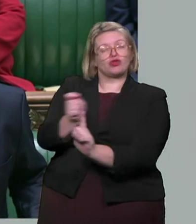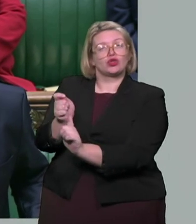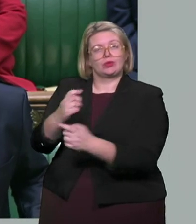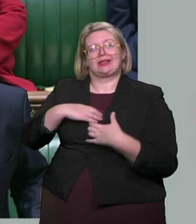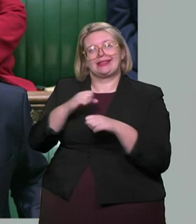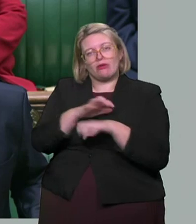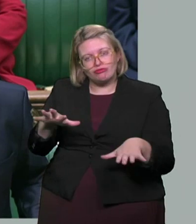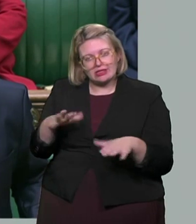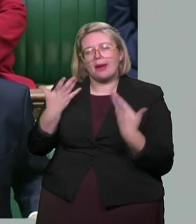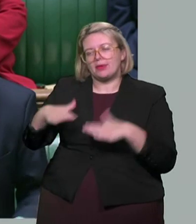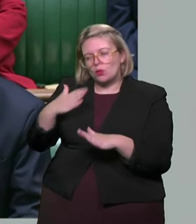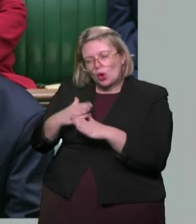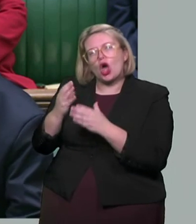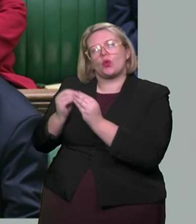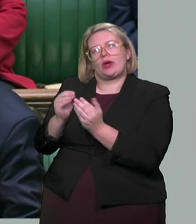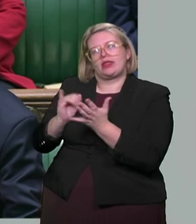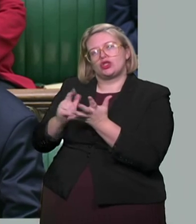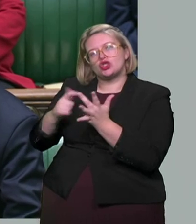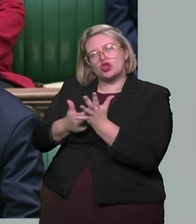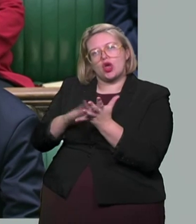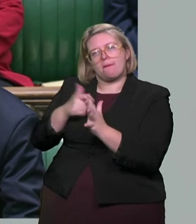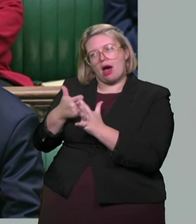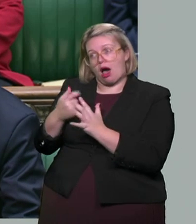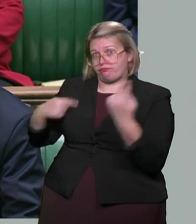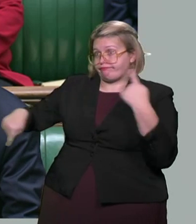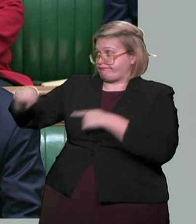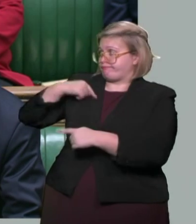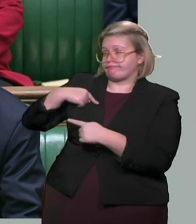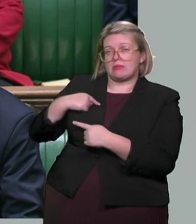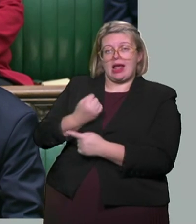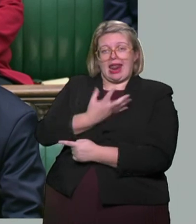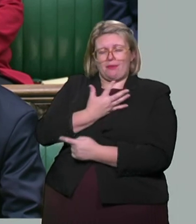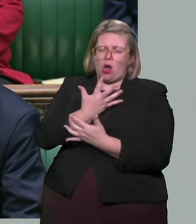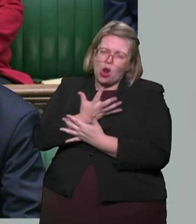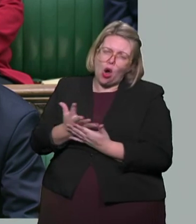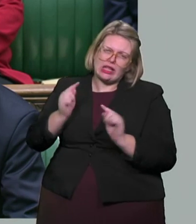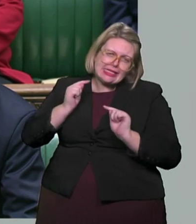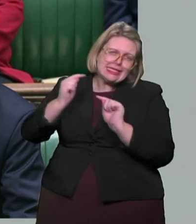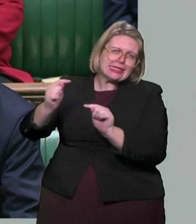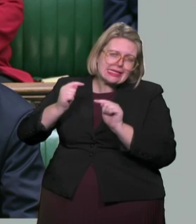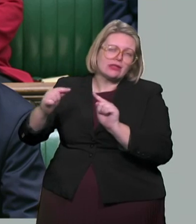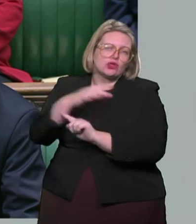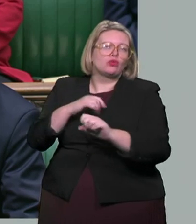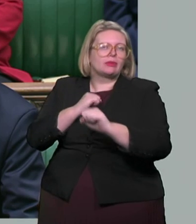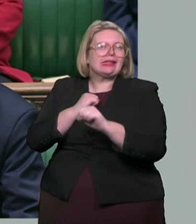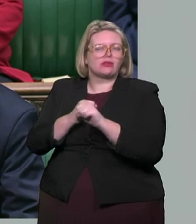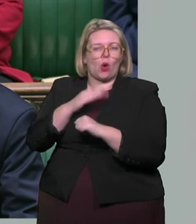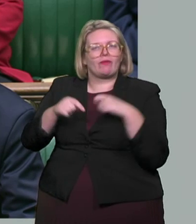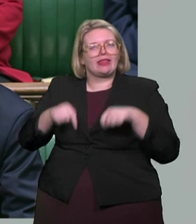I have worked with Sir Mark and others. Dozens of Labour MPs have worked hard on tackling social media companies on these issues.